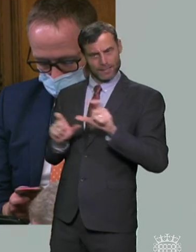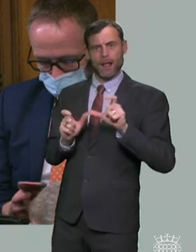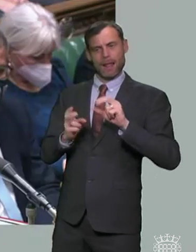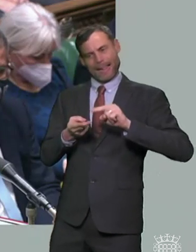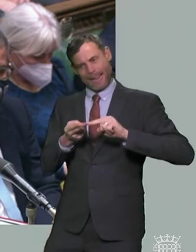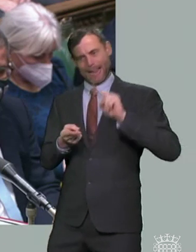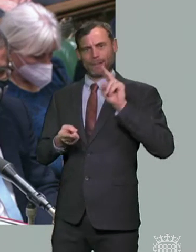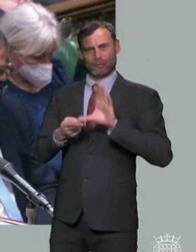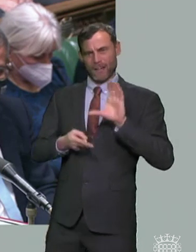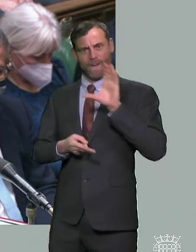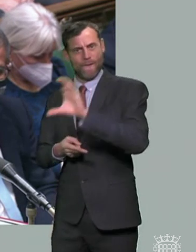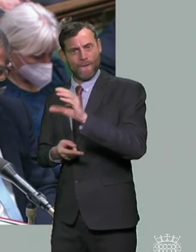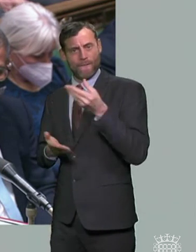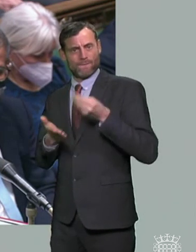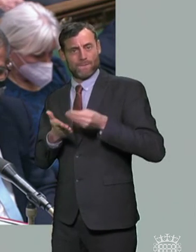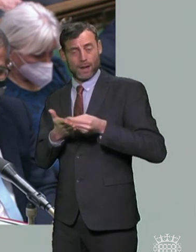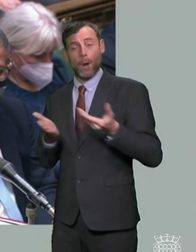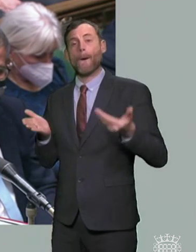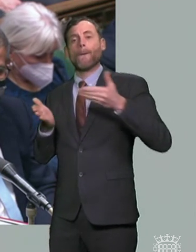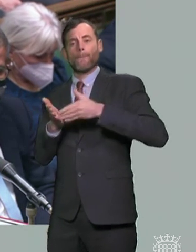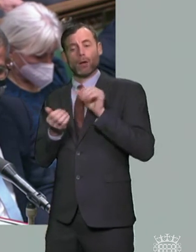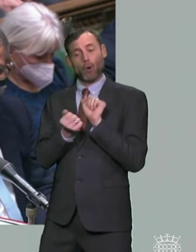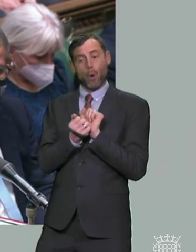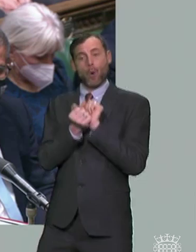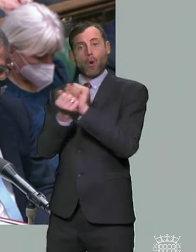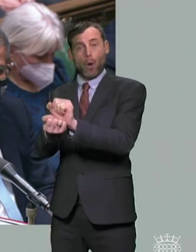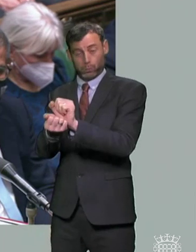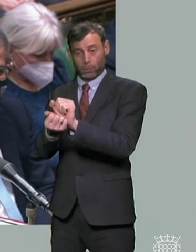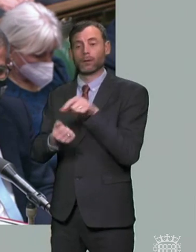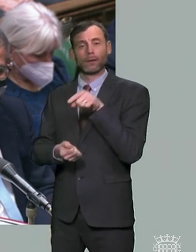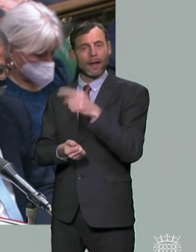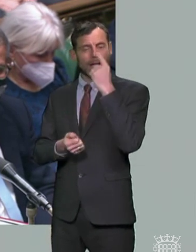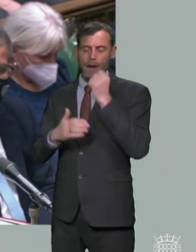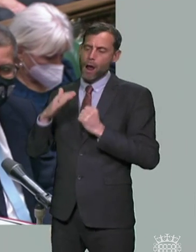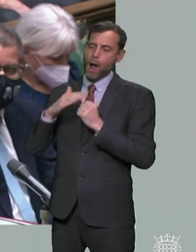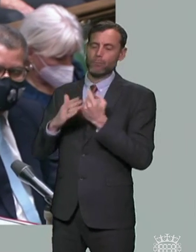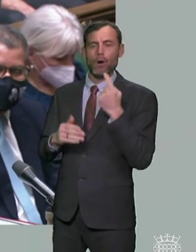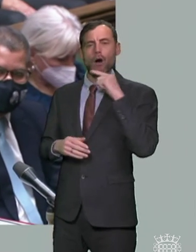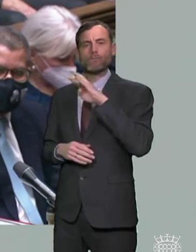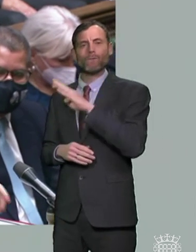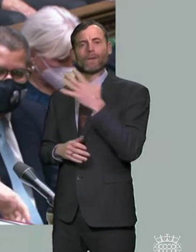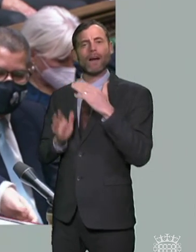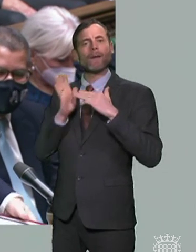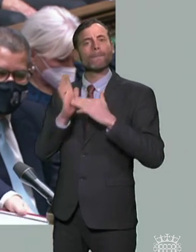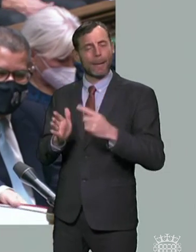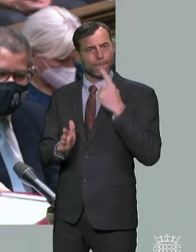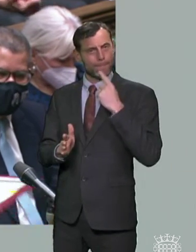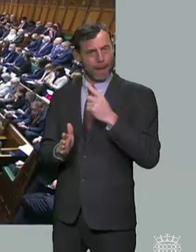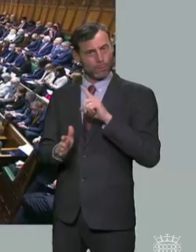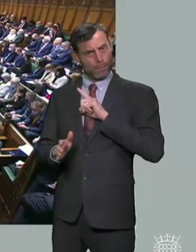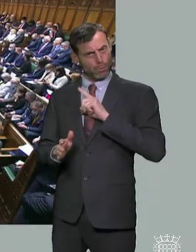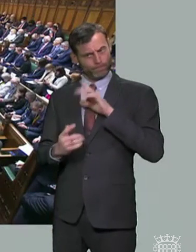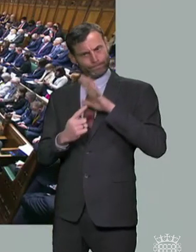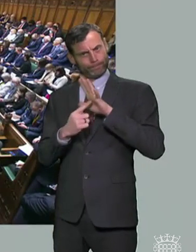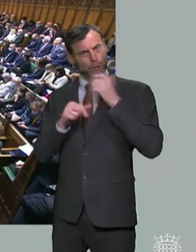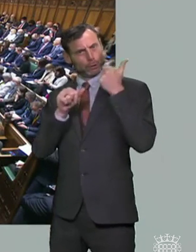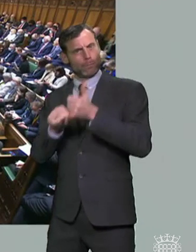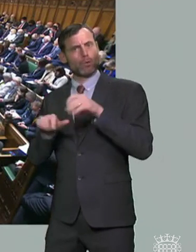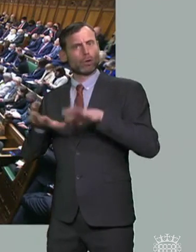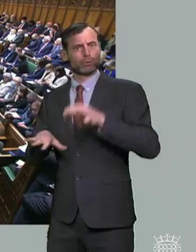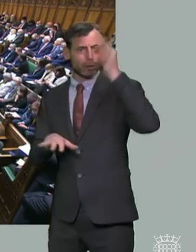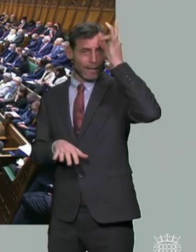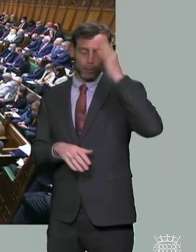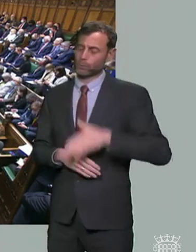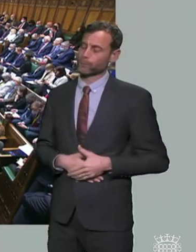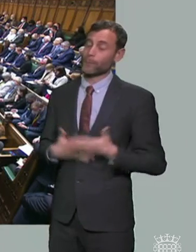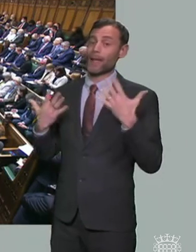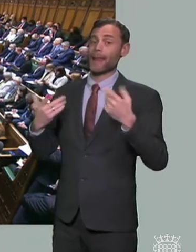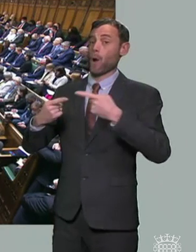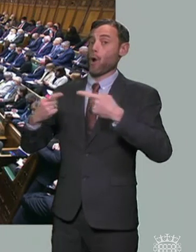We have also provided a loan facility of up to £145 million to support all the wonderful work the British Council does.